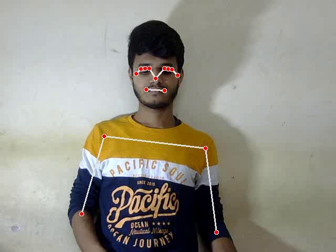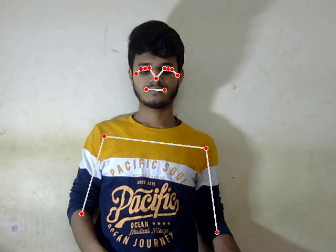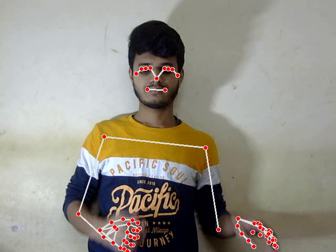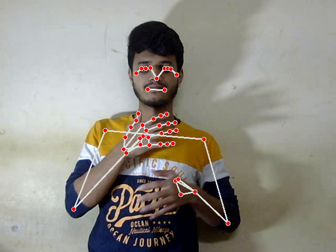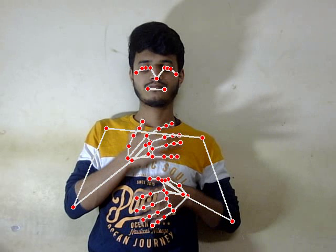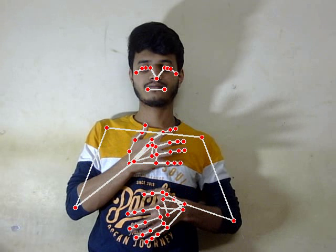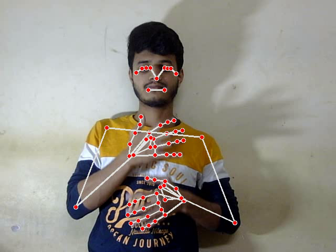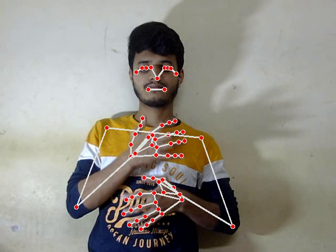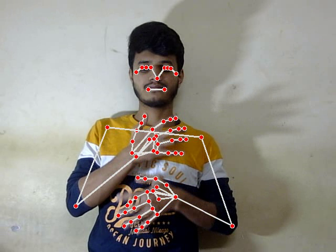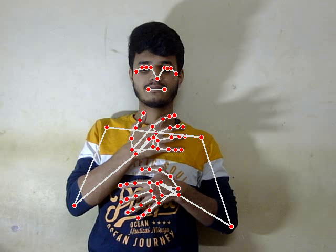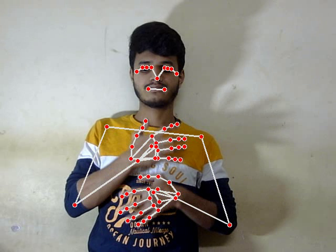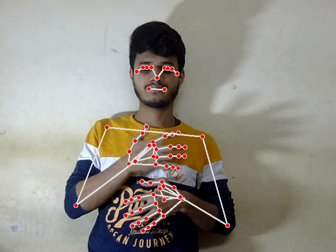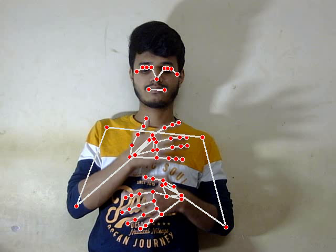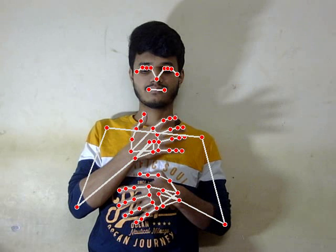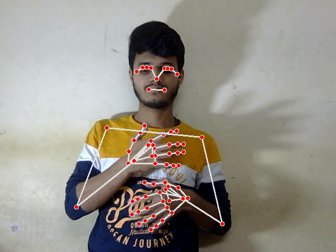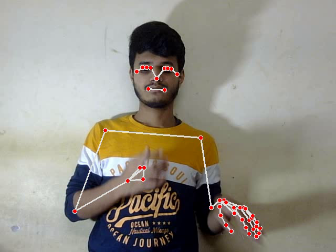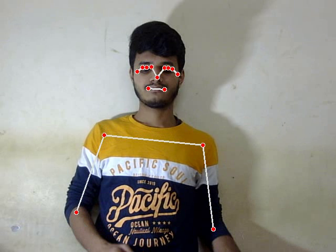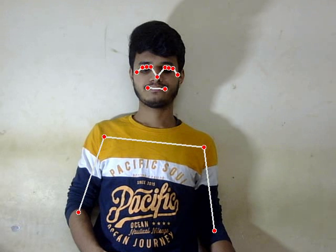happy